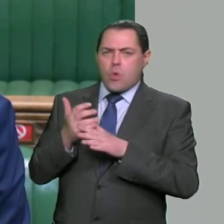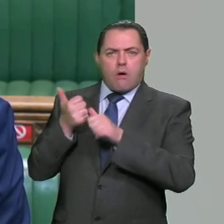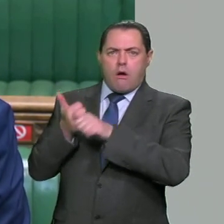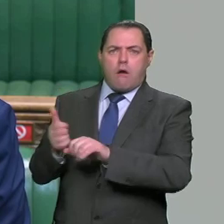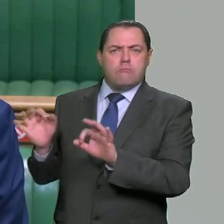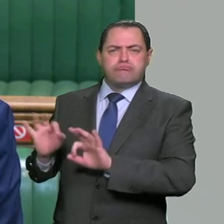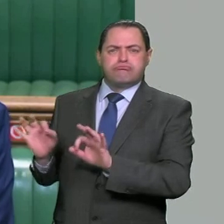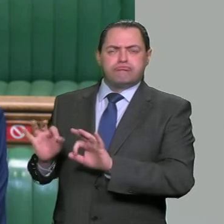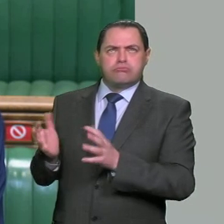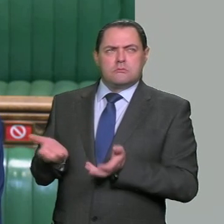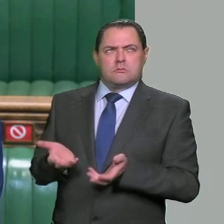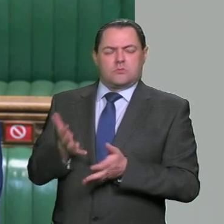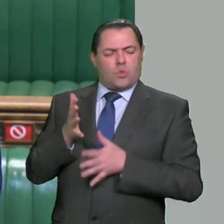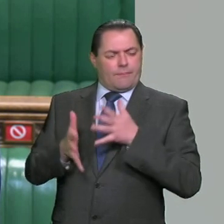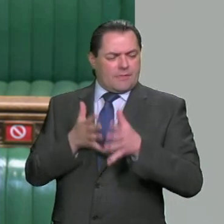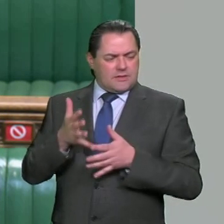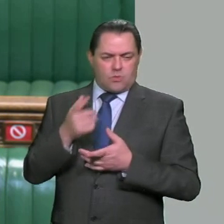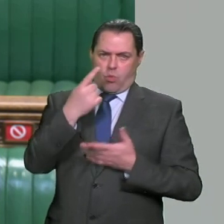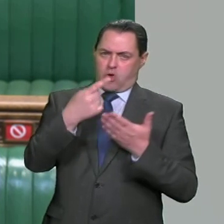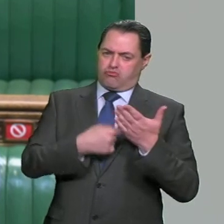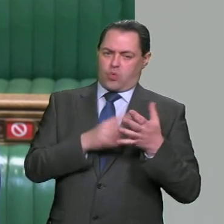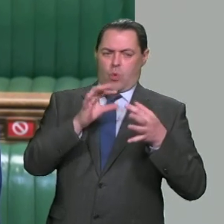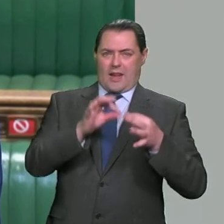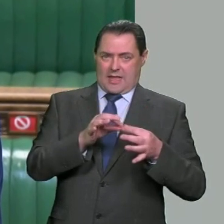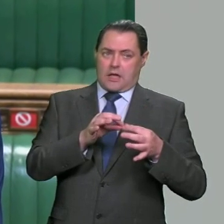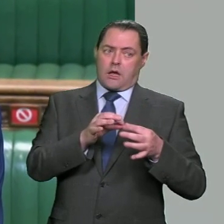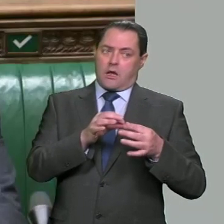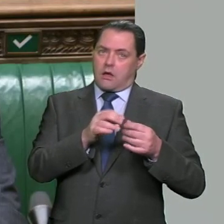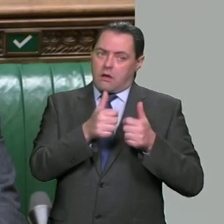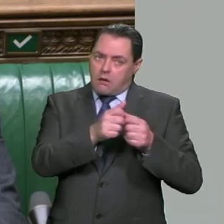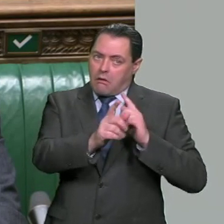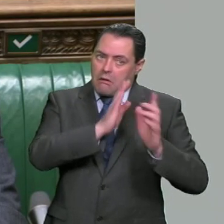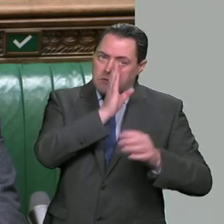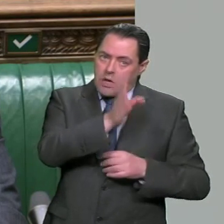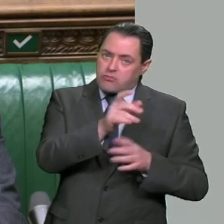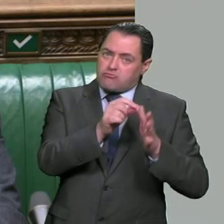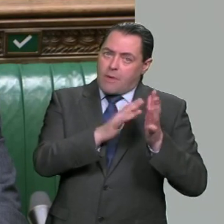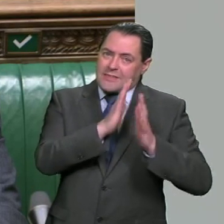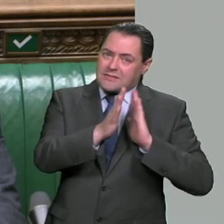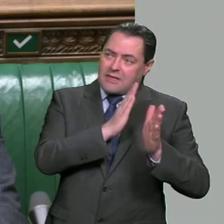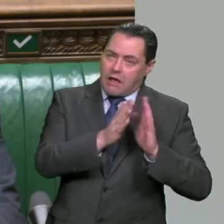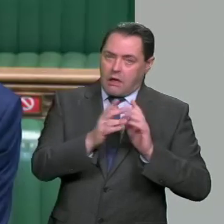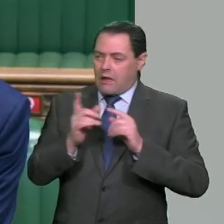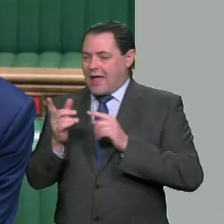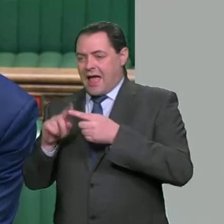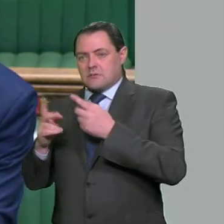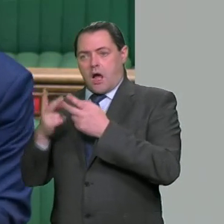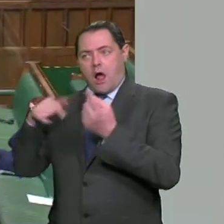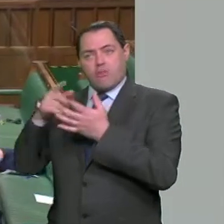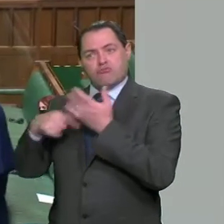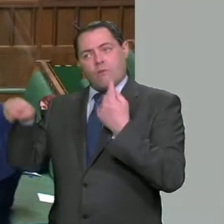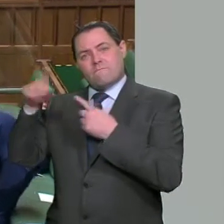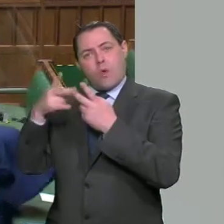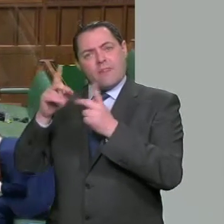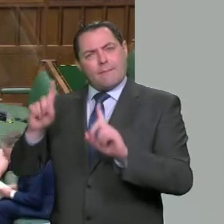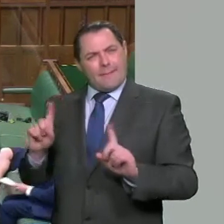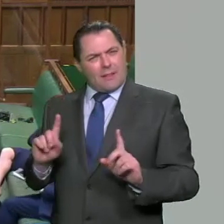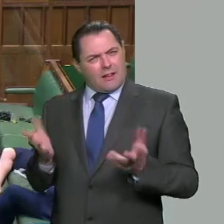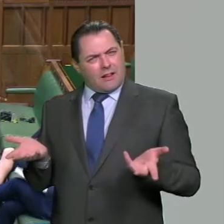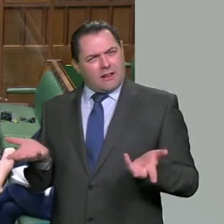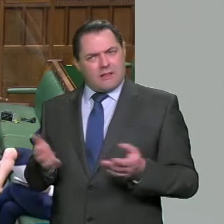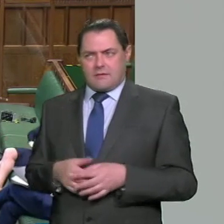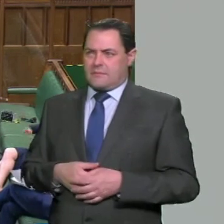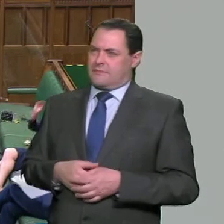Is it now quite literally one rule for those who have the Prime Minister’s phone number and another for everybody else?